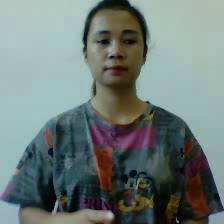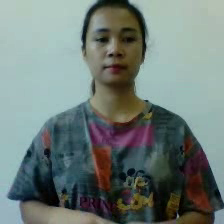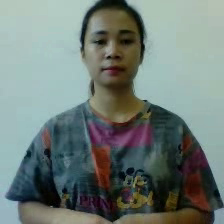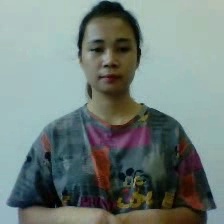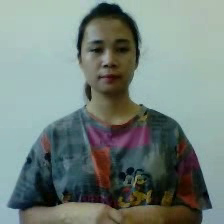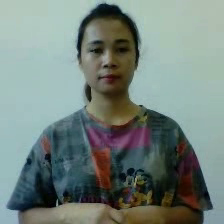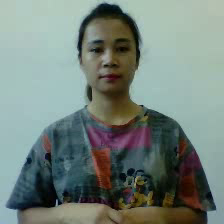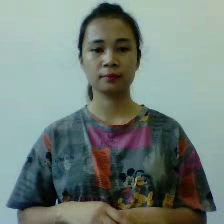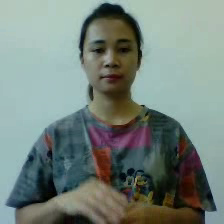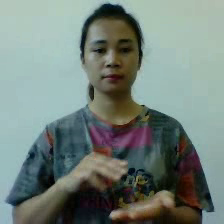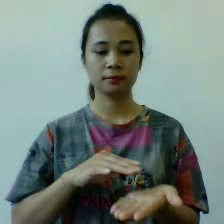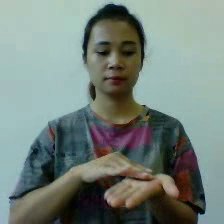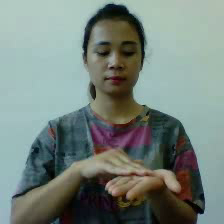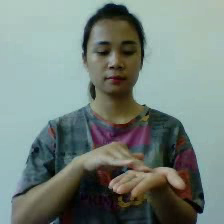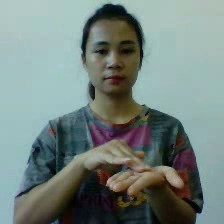Xin lỗi